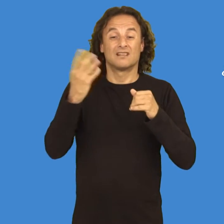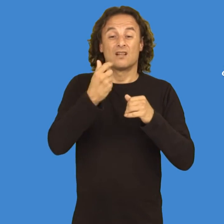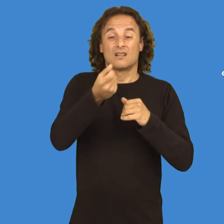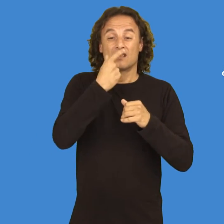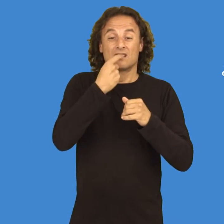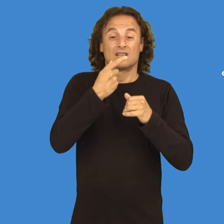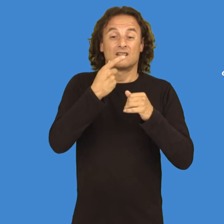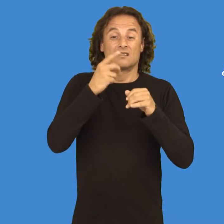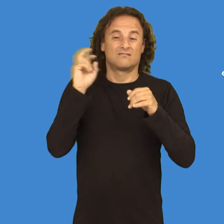droga